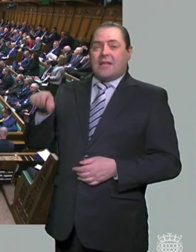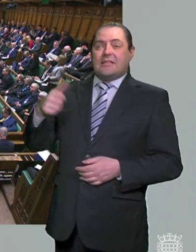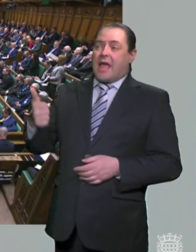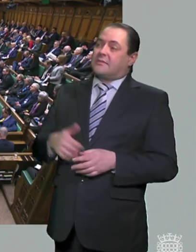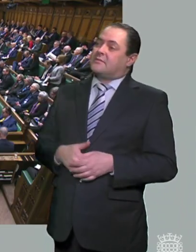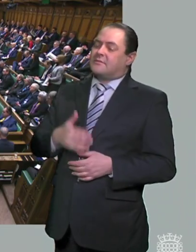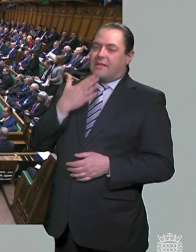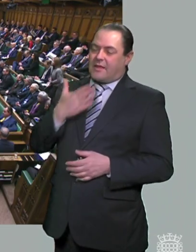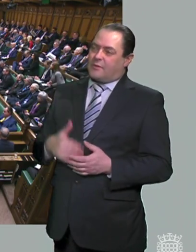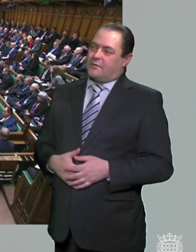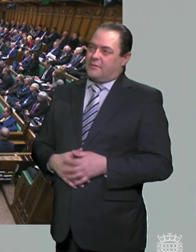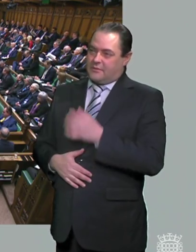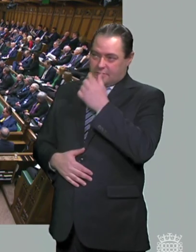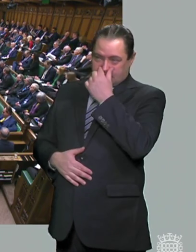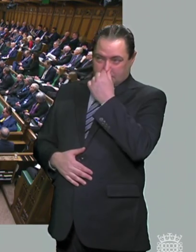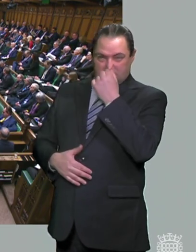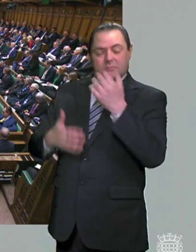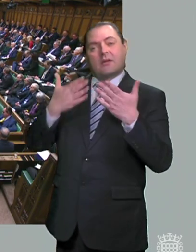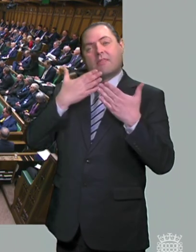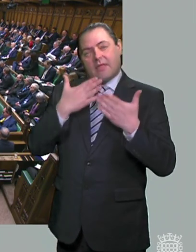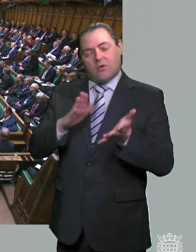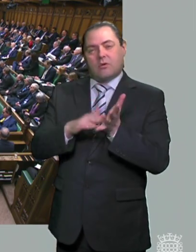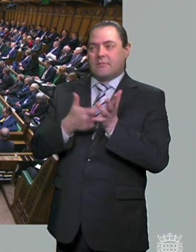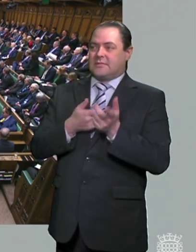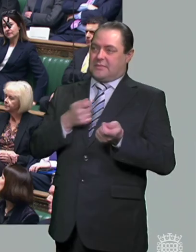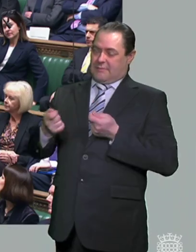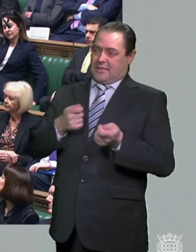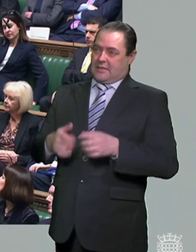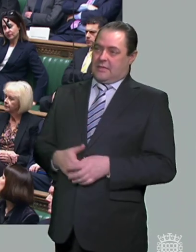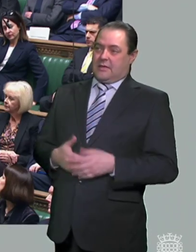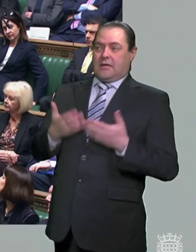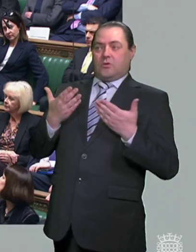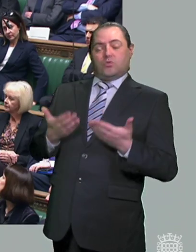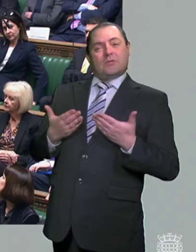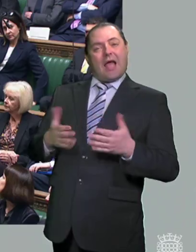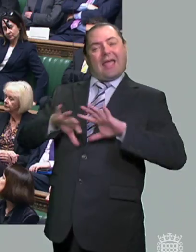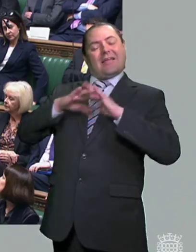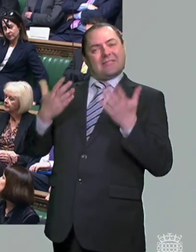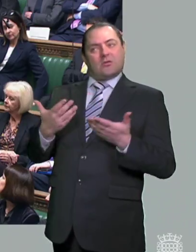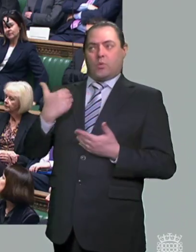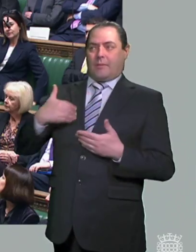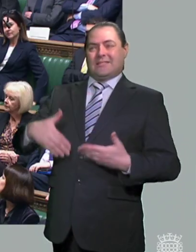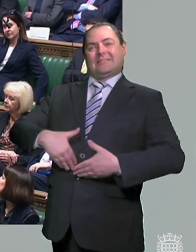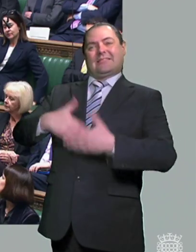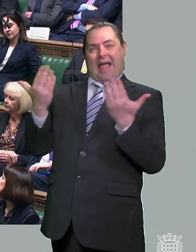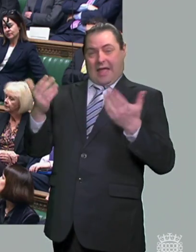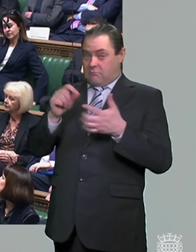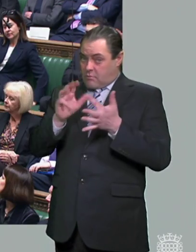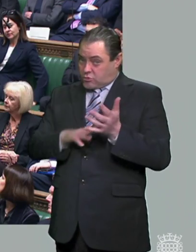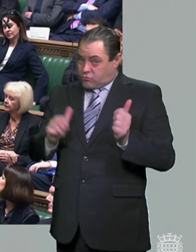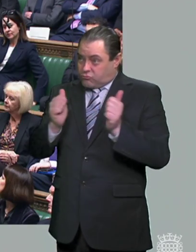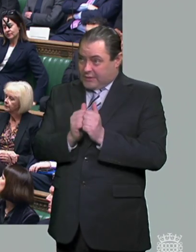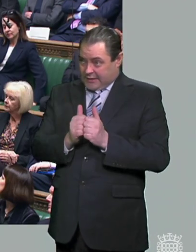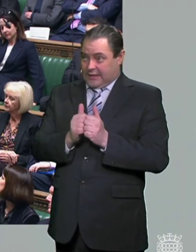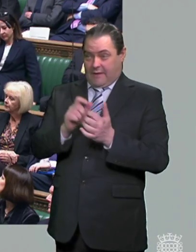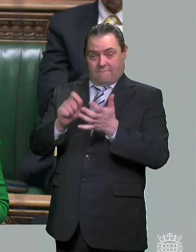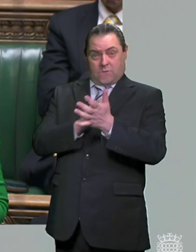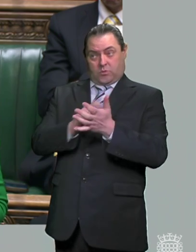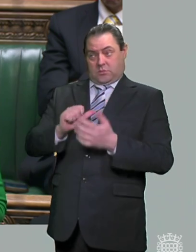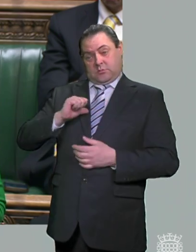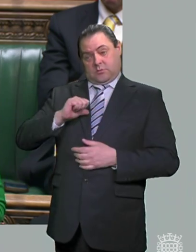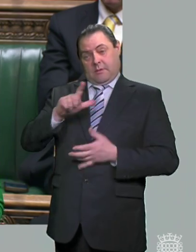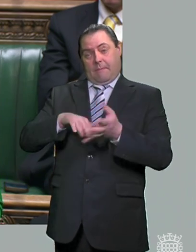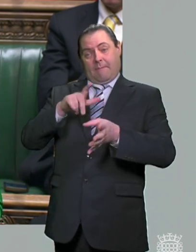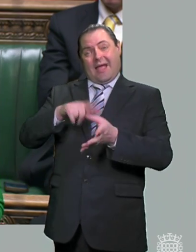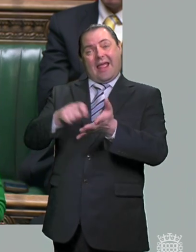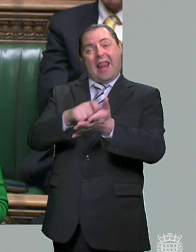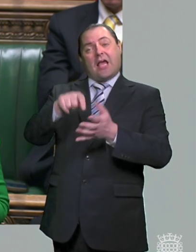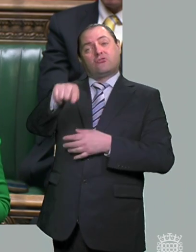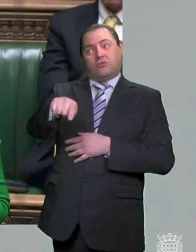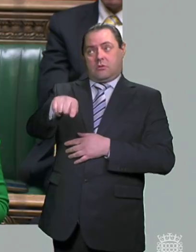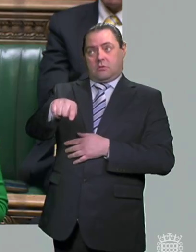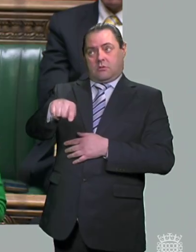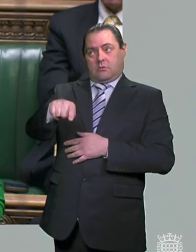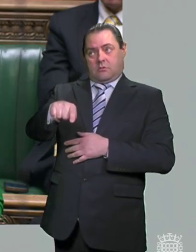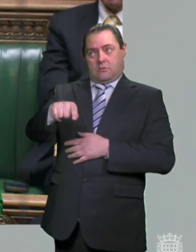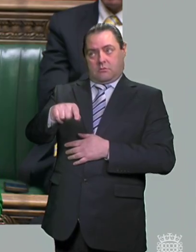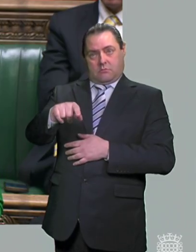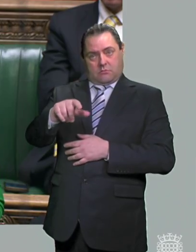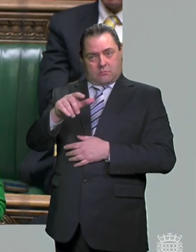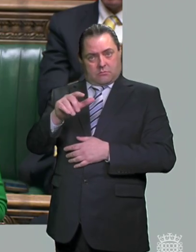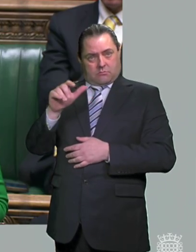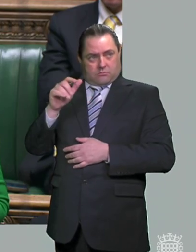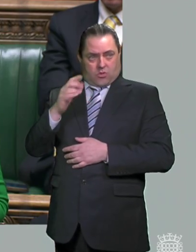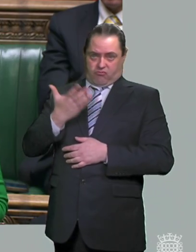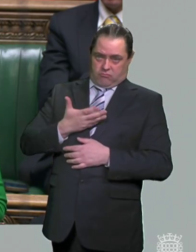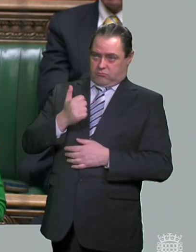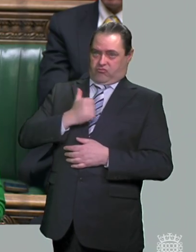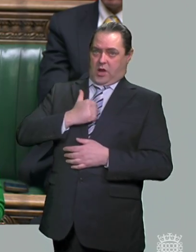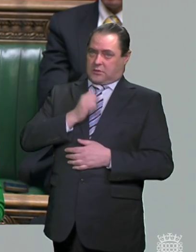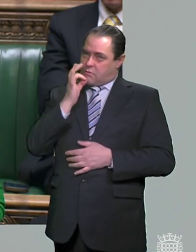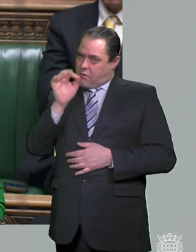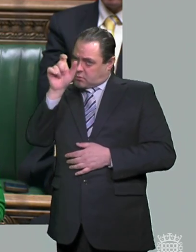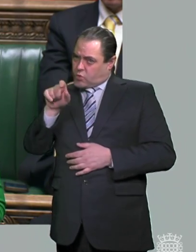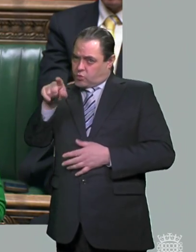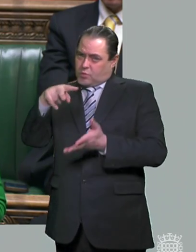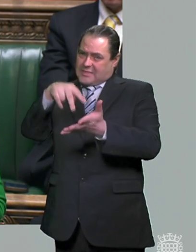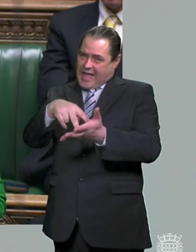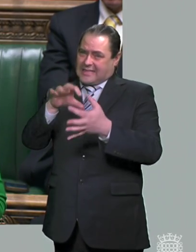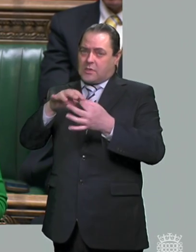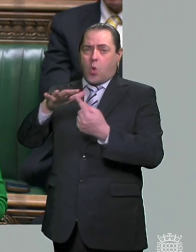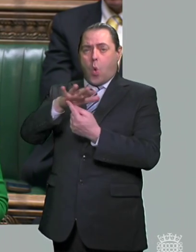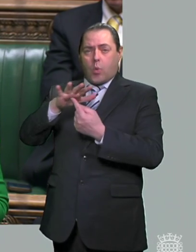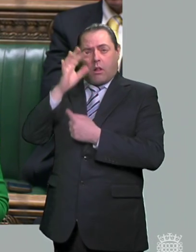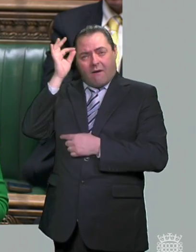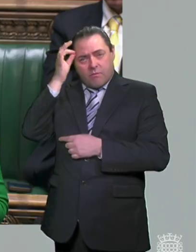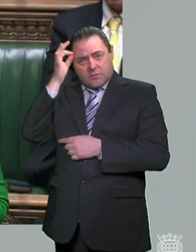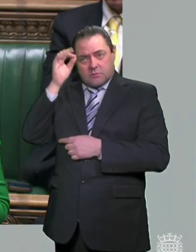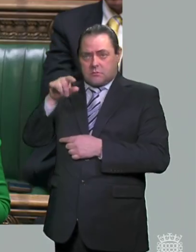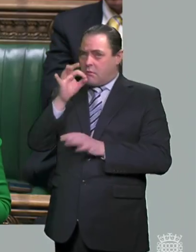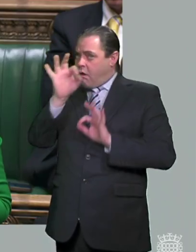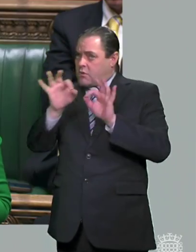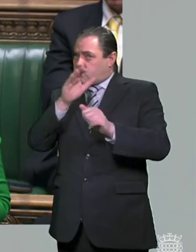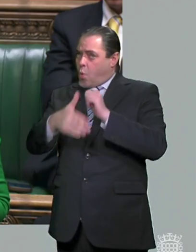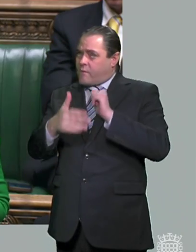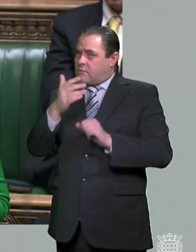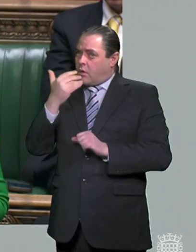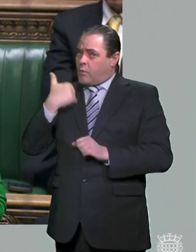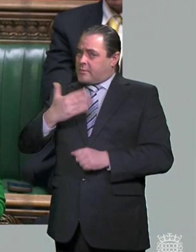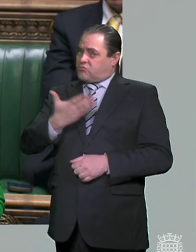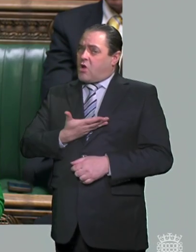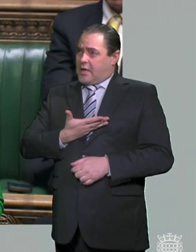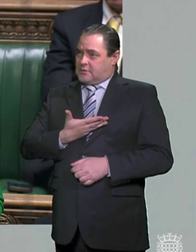As today is International Women’s Day, does the Prime Minister agree that voters in the run-up to May’s local elections have every right to ask candidates who are standing for a position of responsibility in local government questions relating to women’s rights?